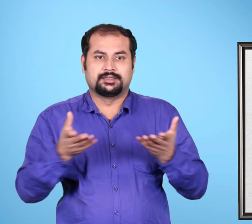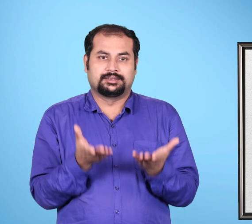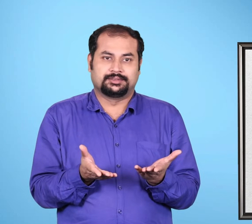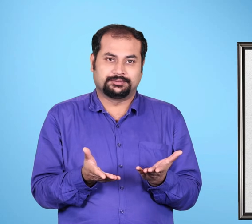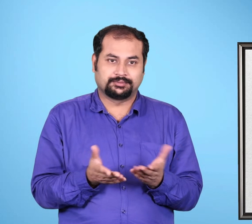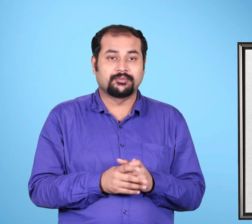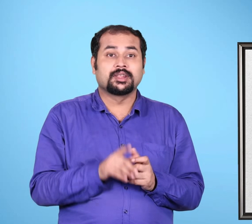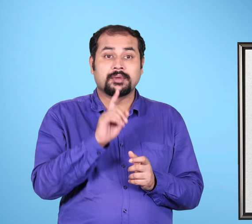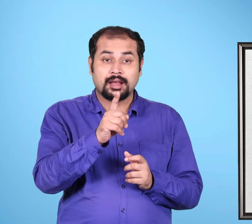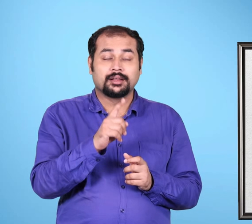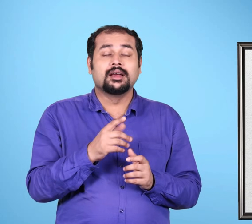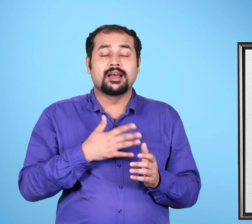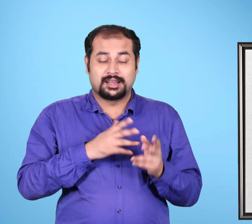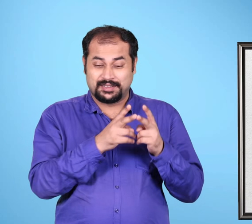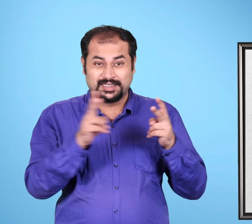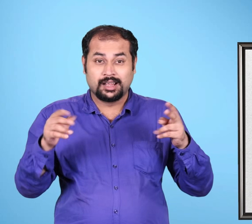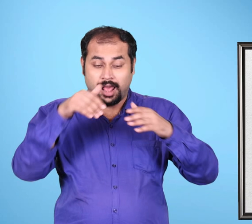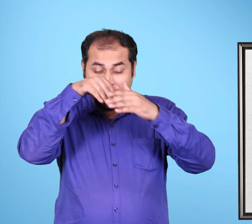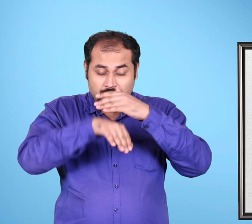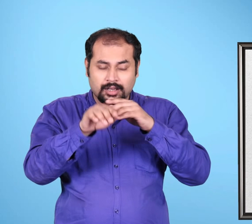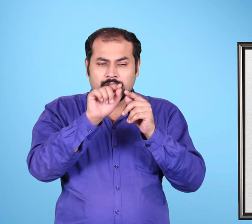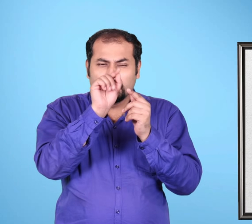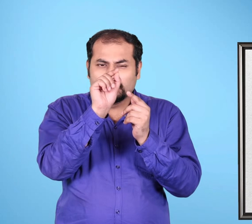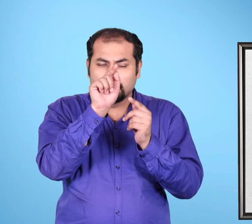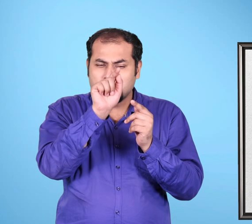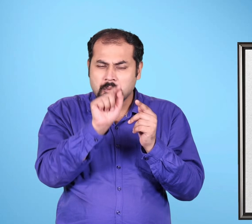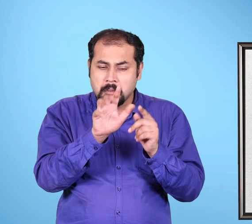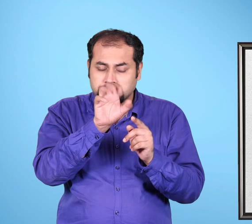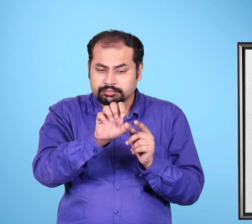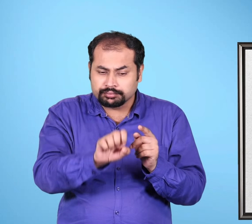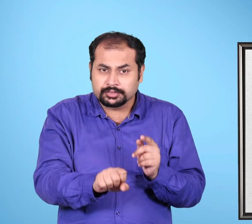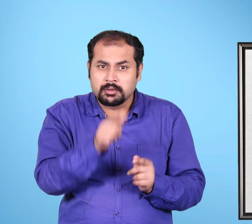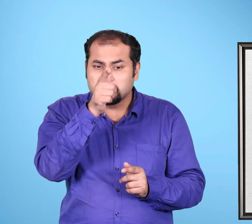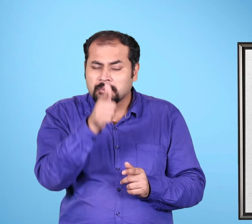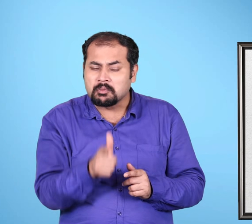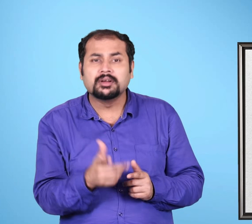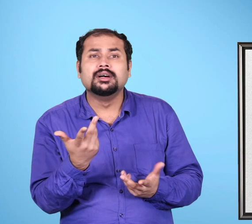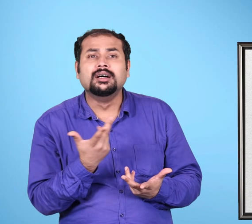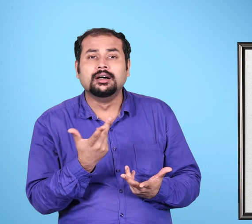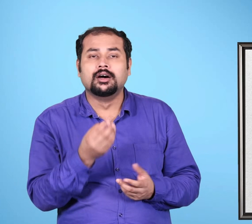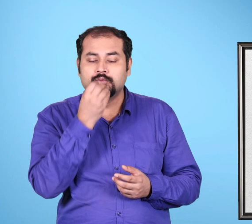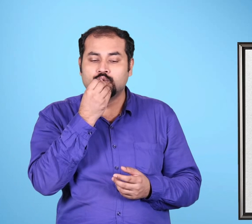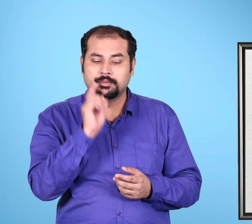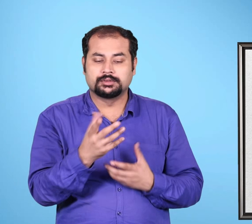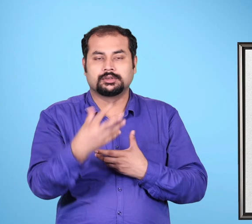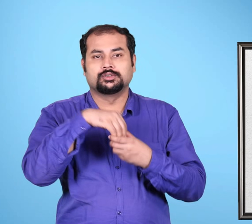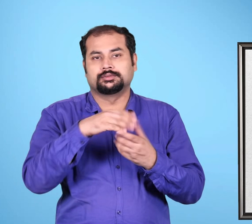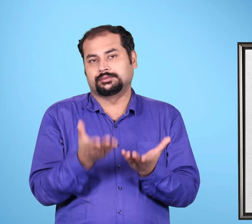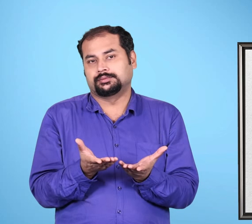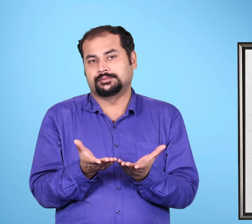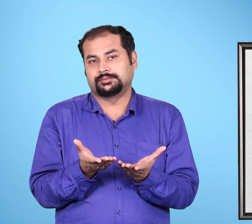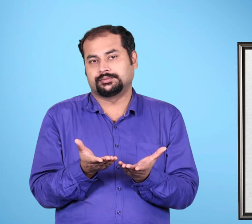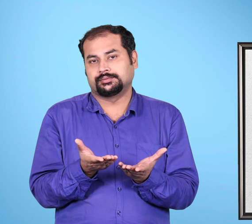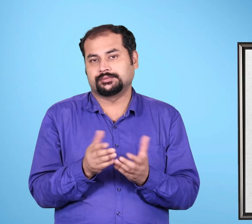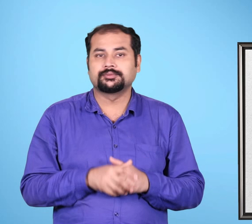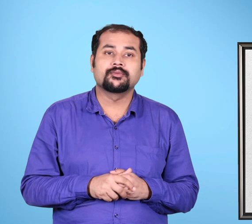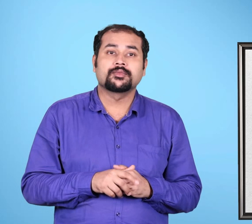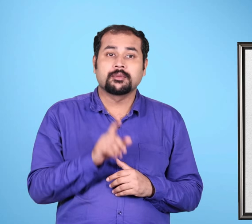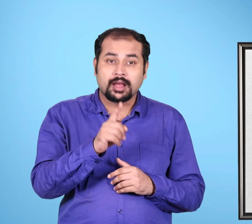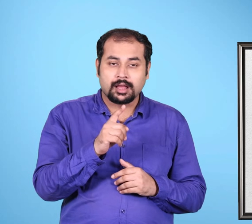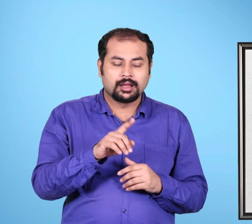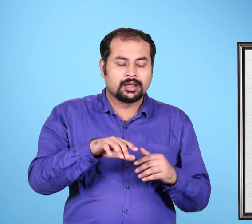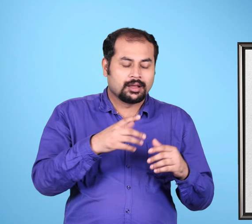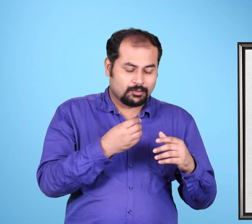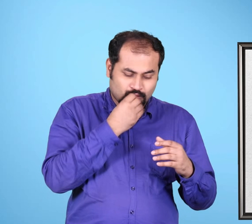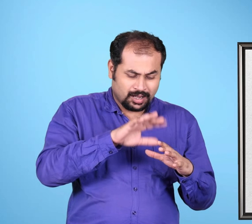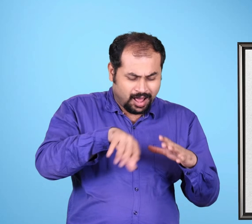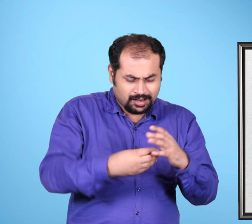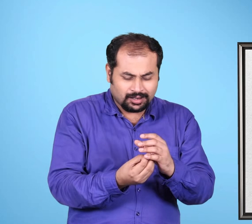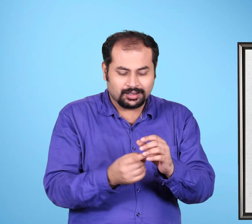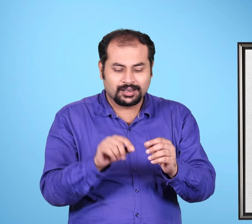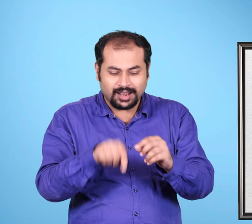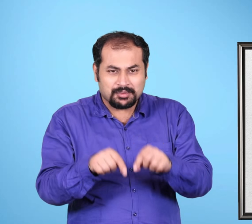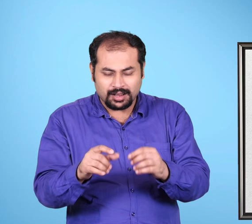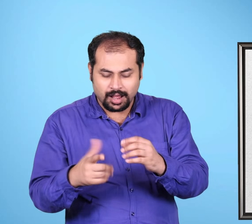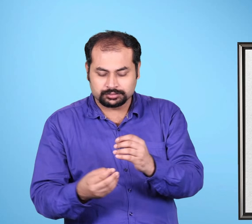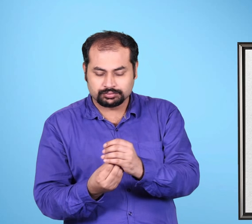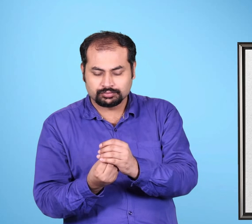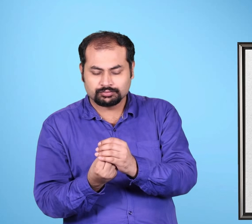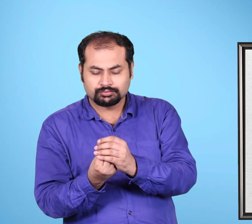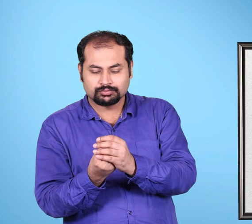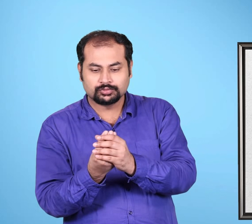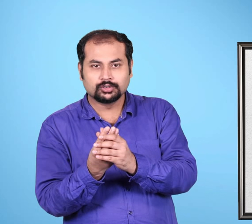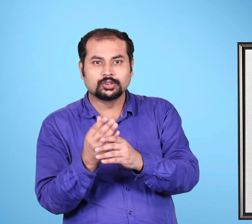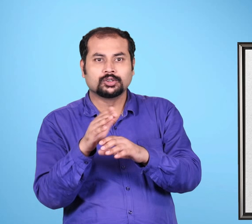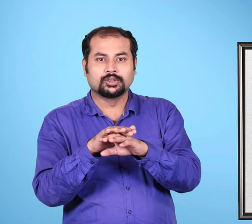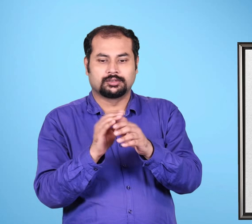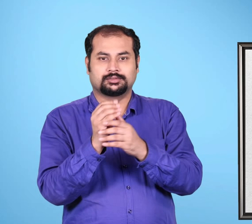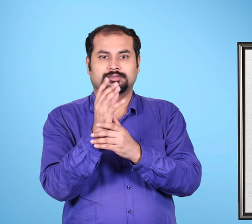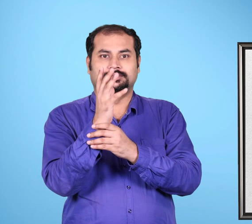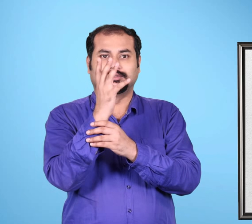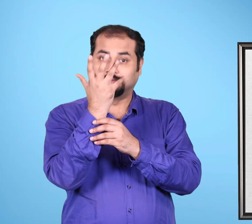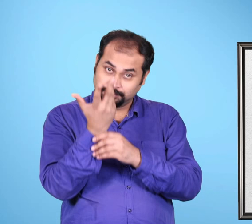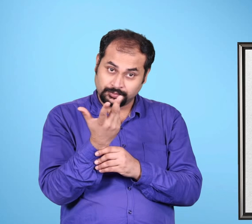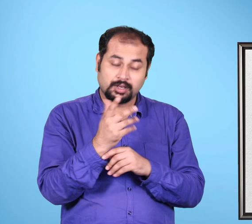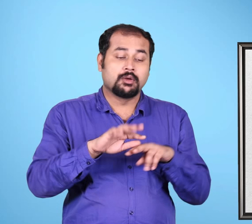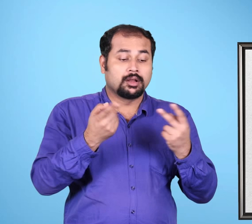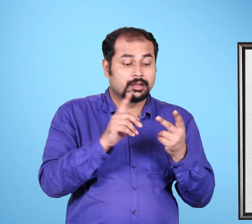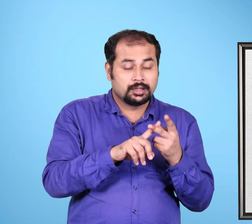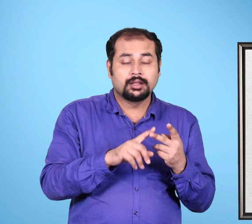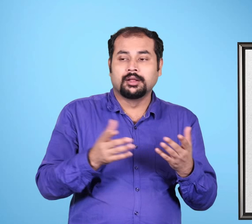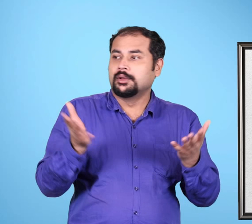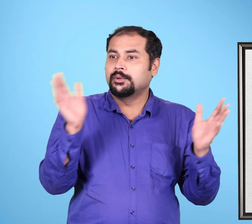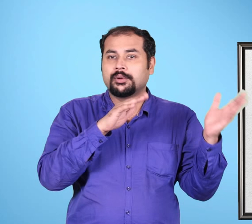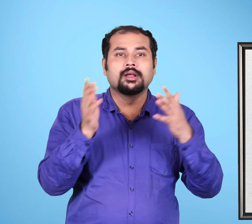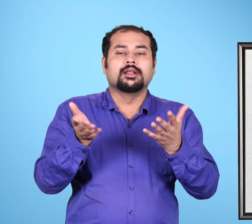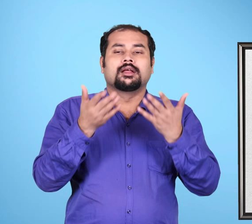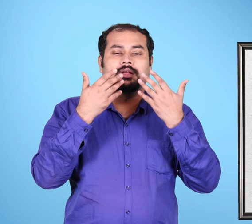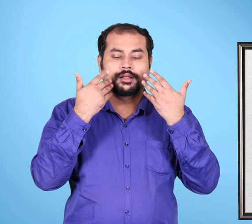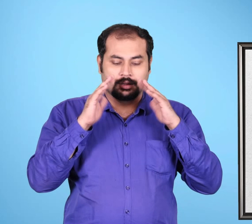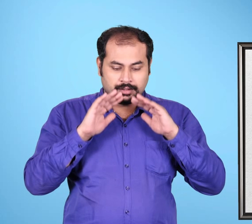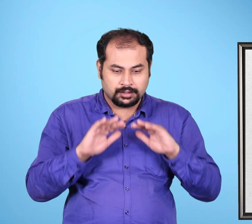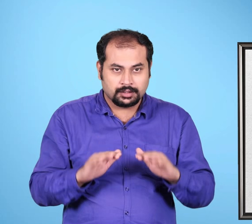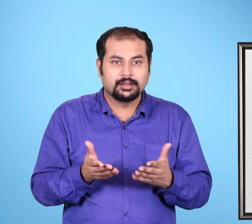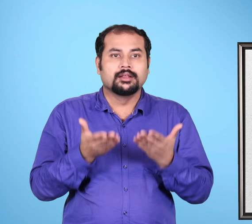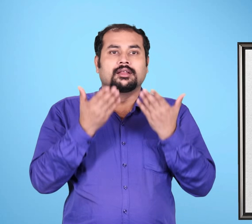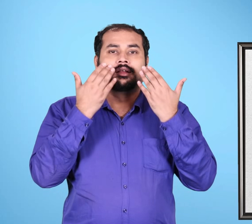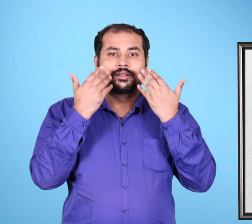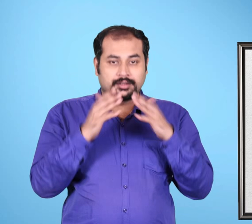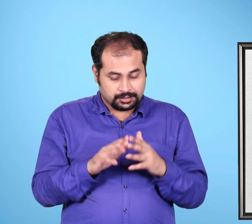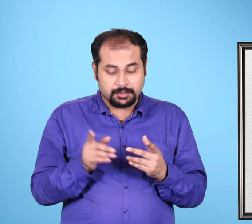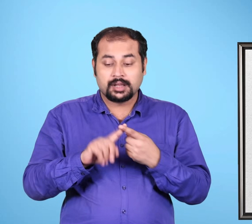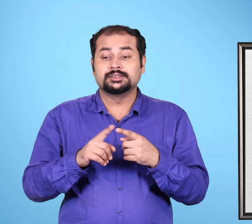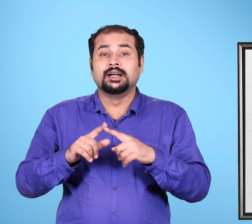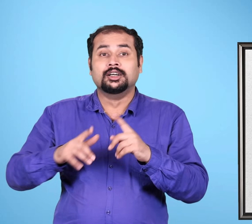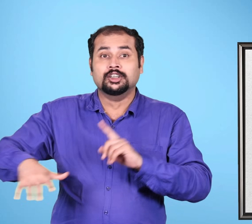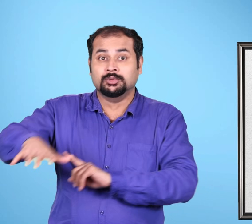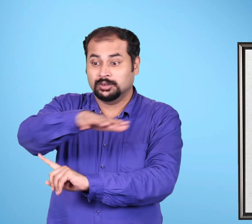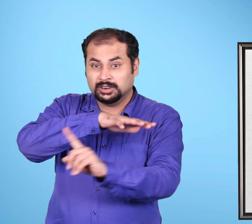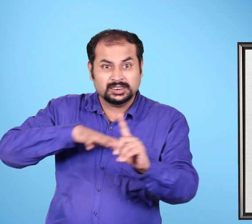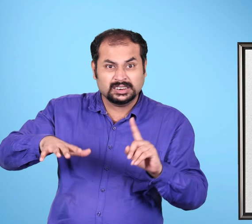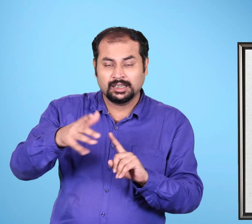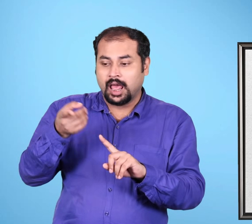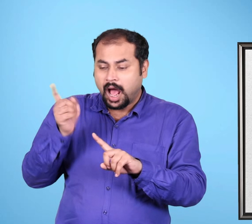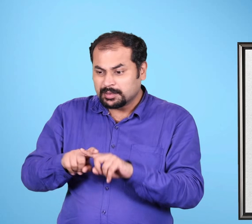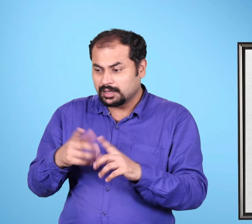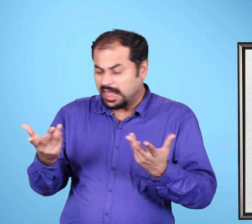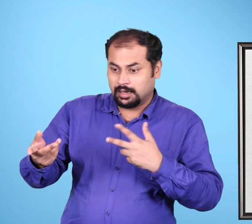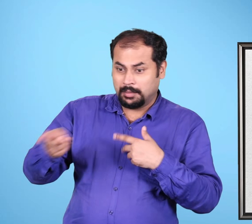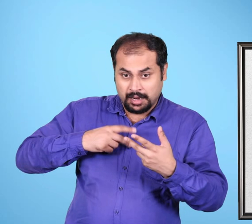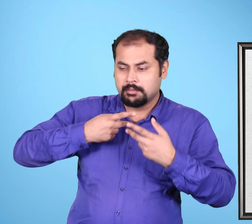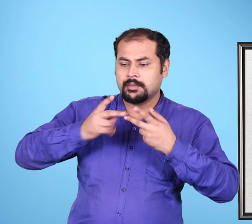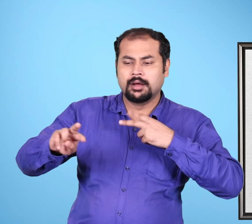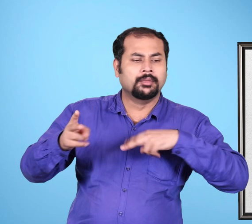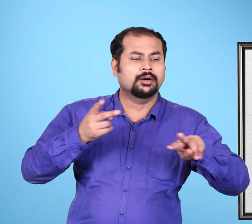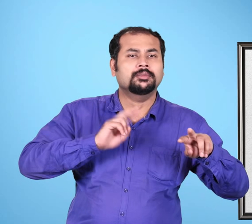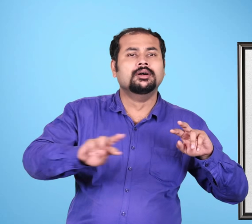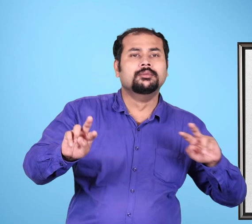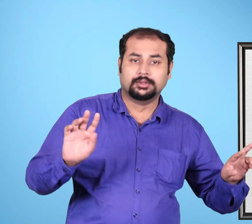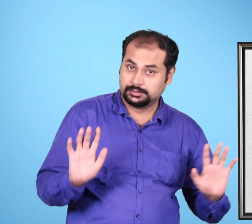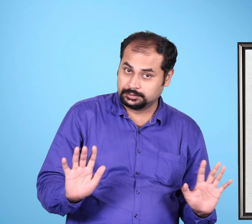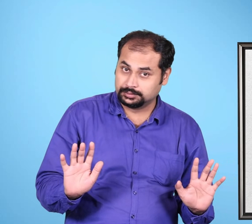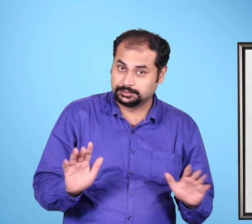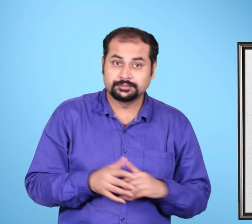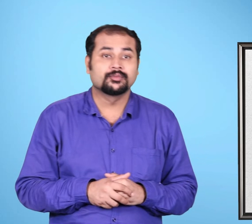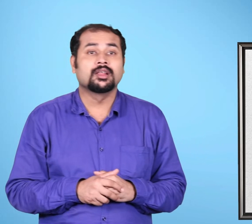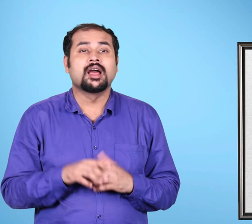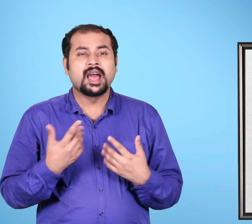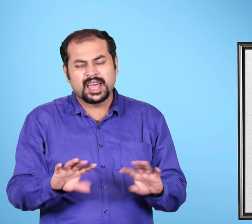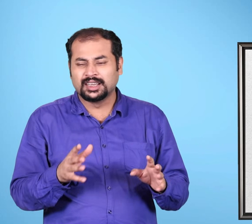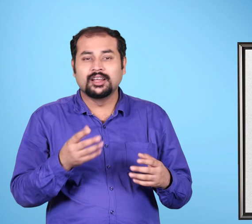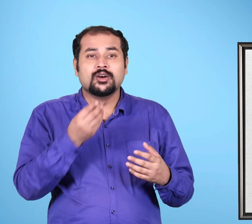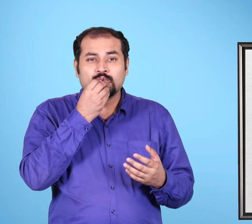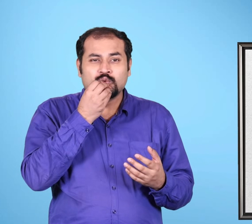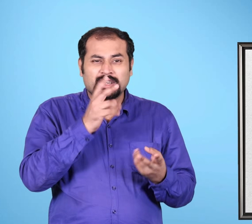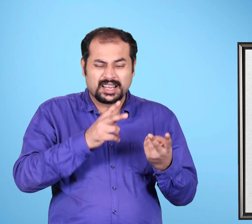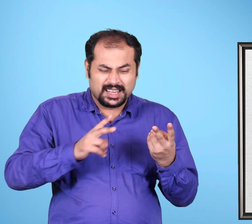The common characteristics of organisms are that they need food, they show growth, they respire, they respond to their environment, they get rid of waste